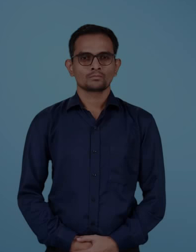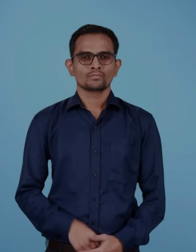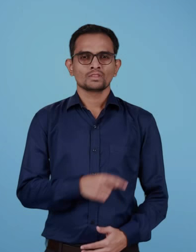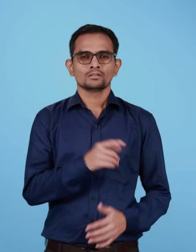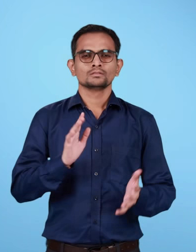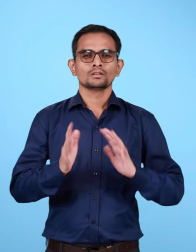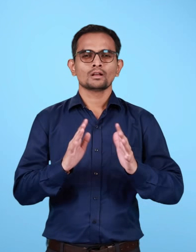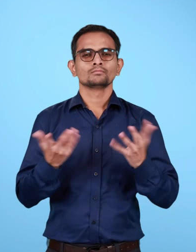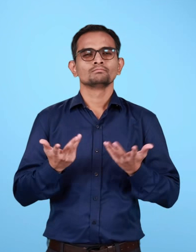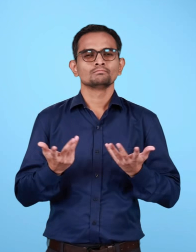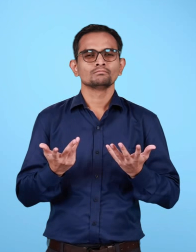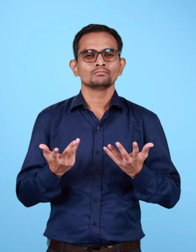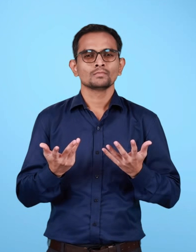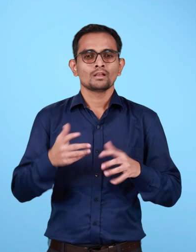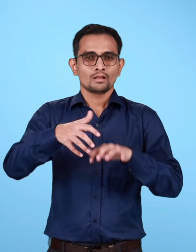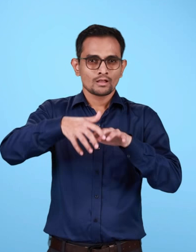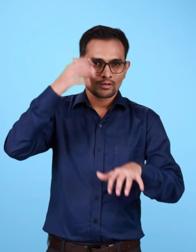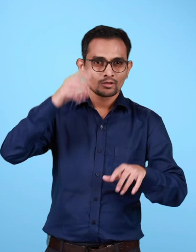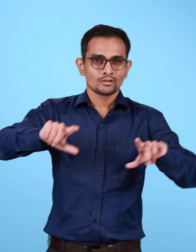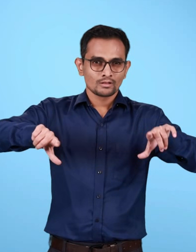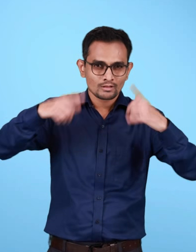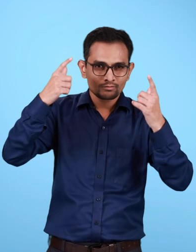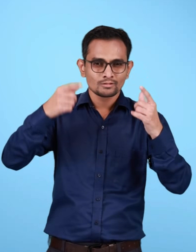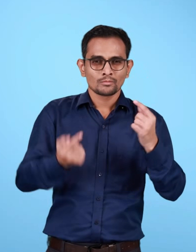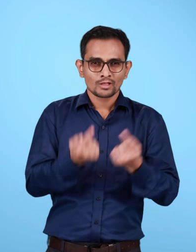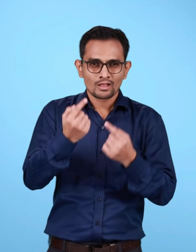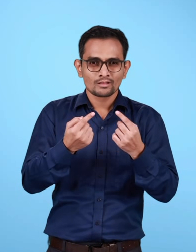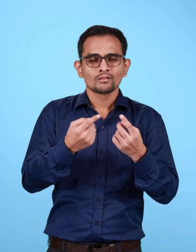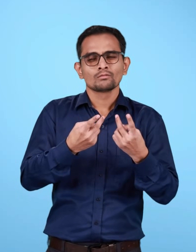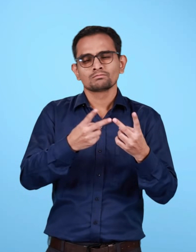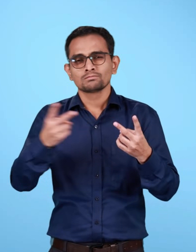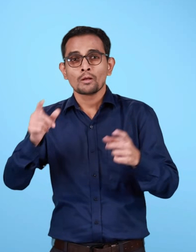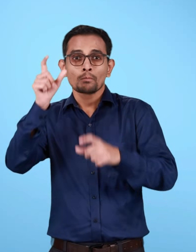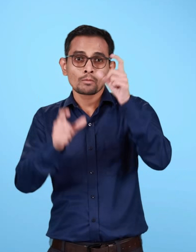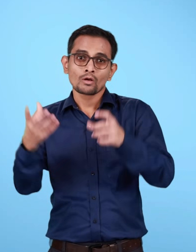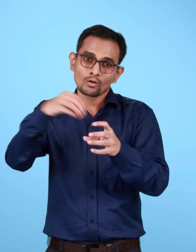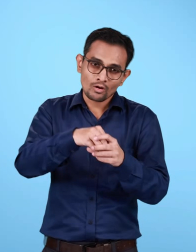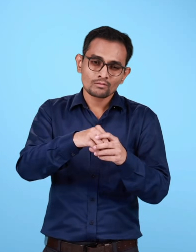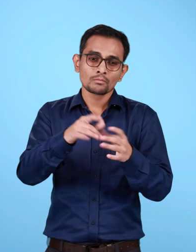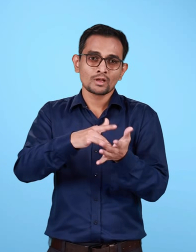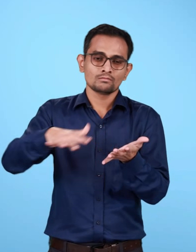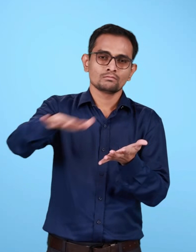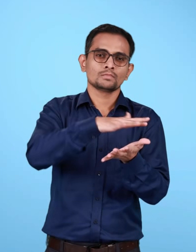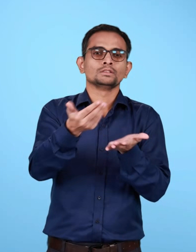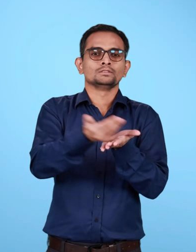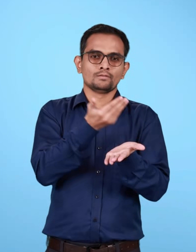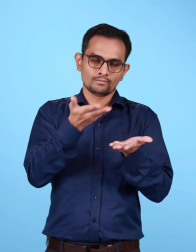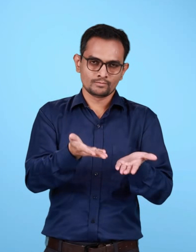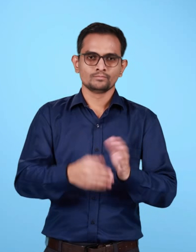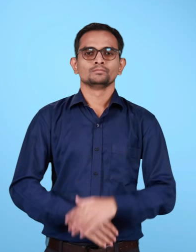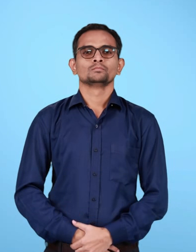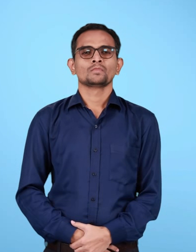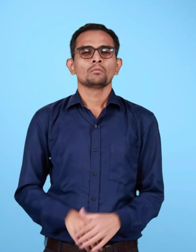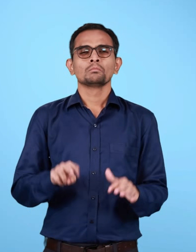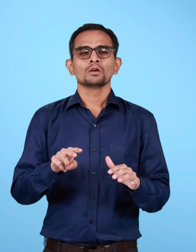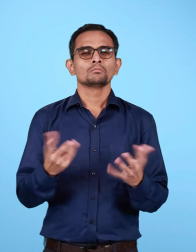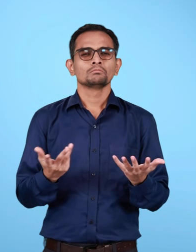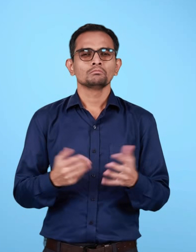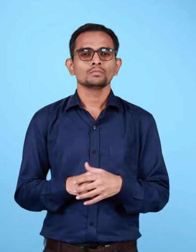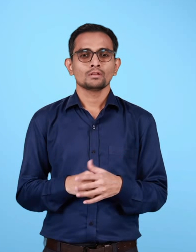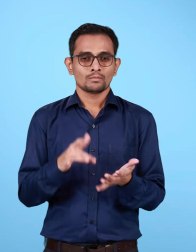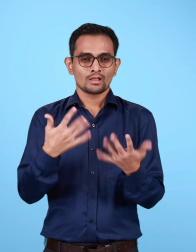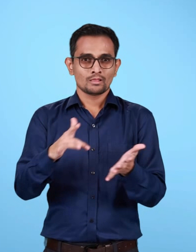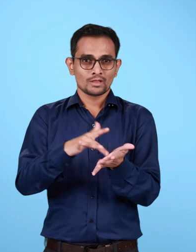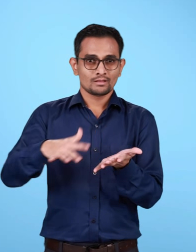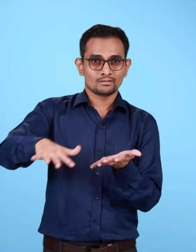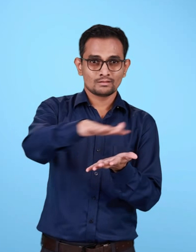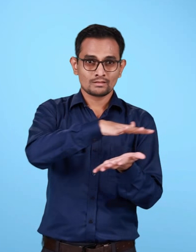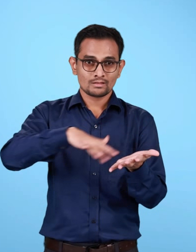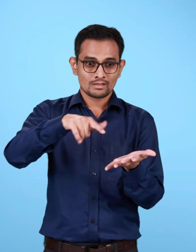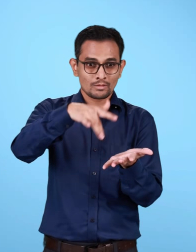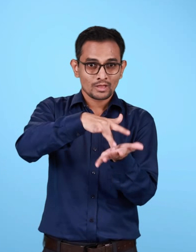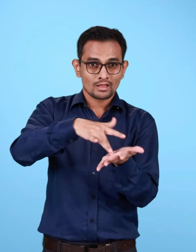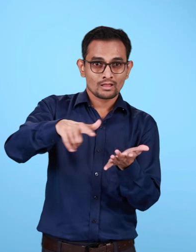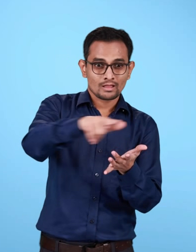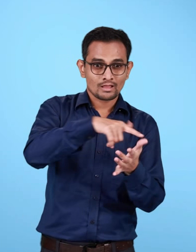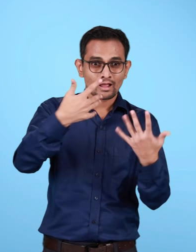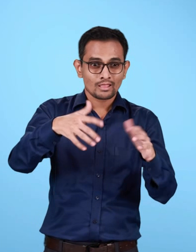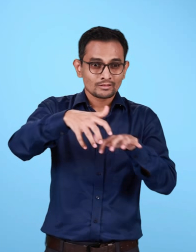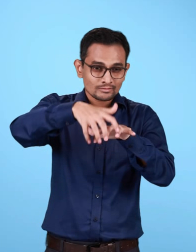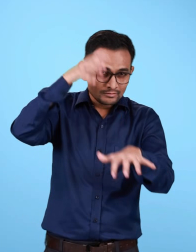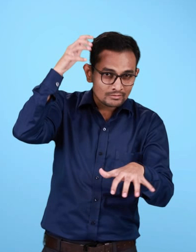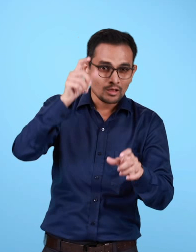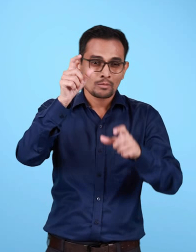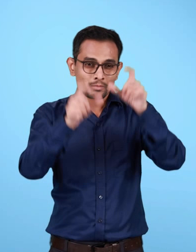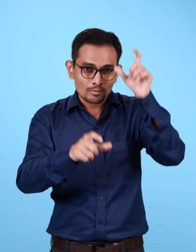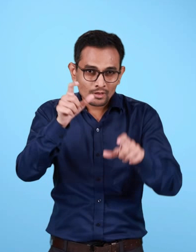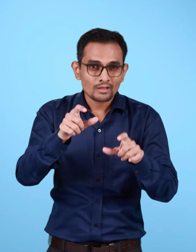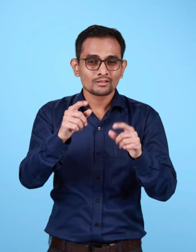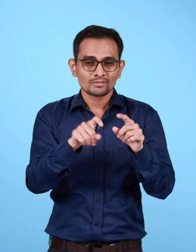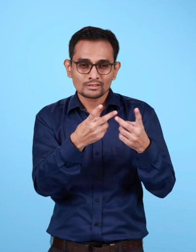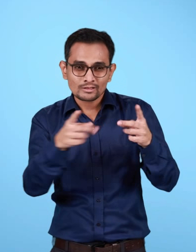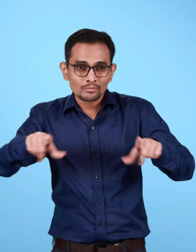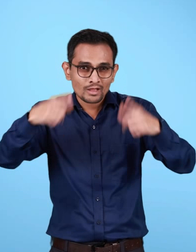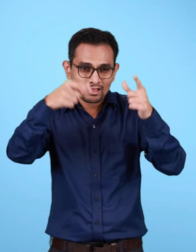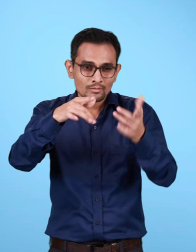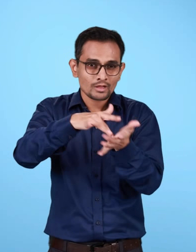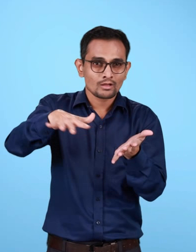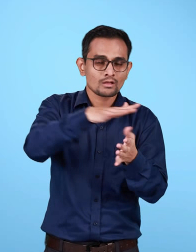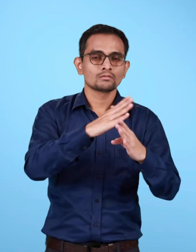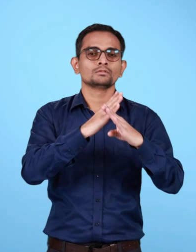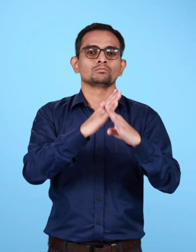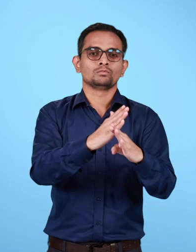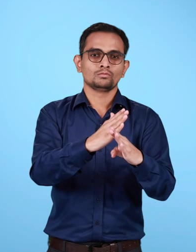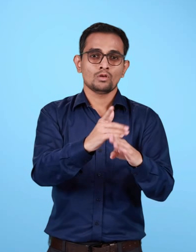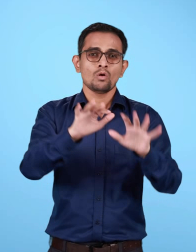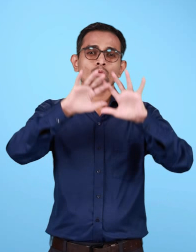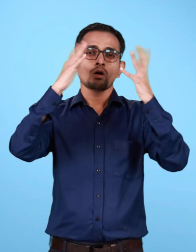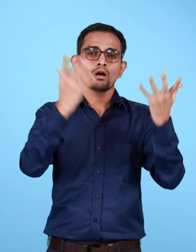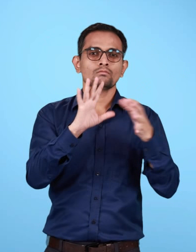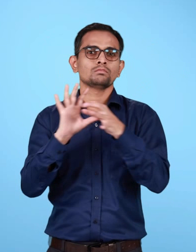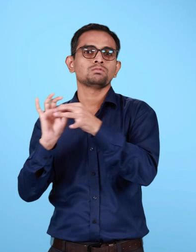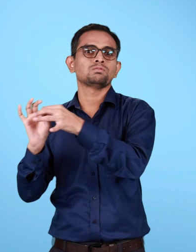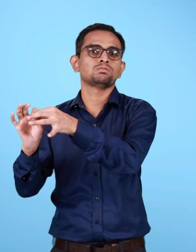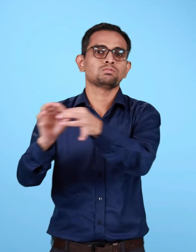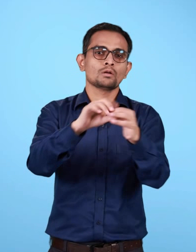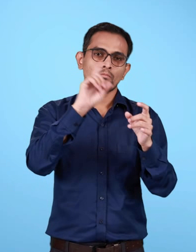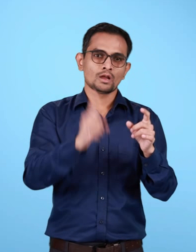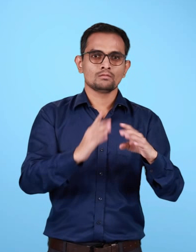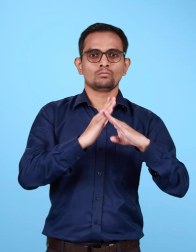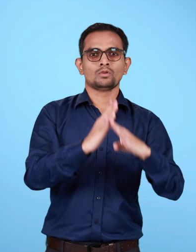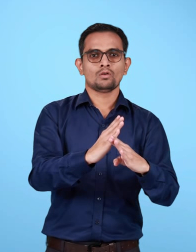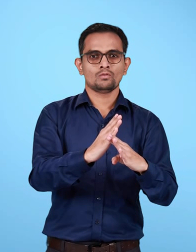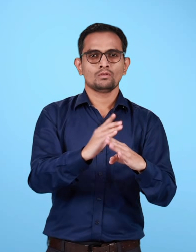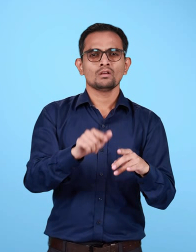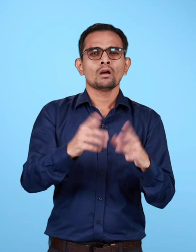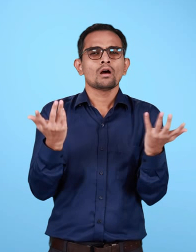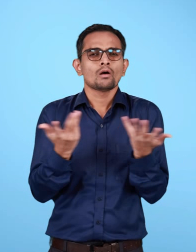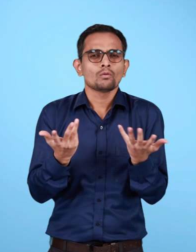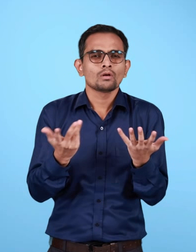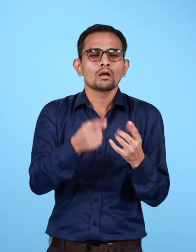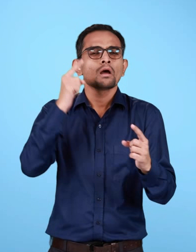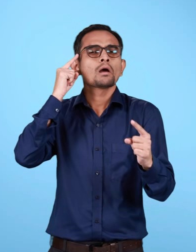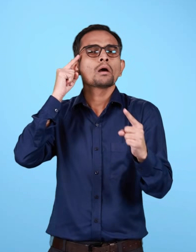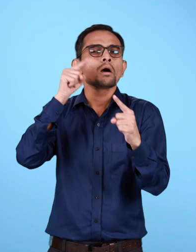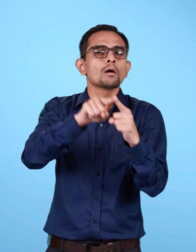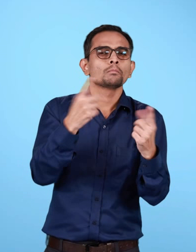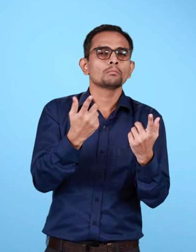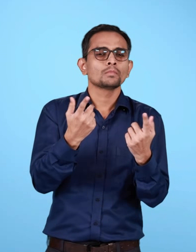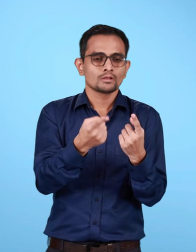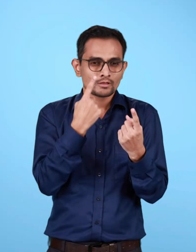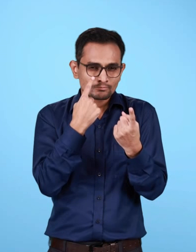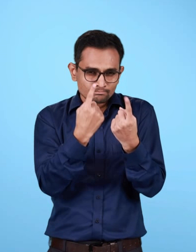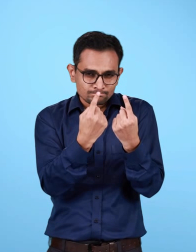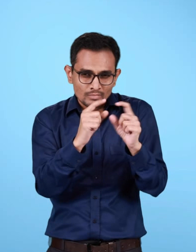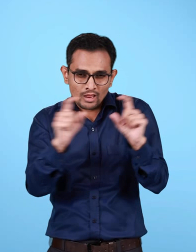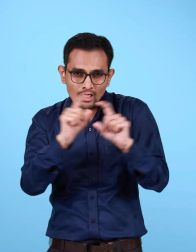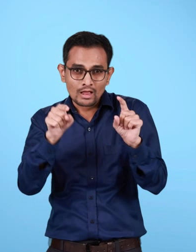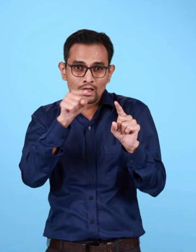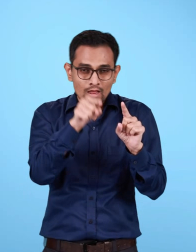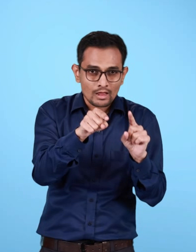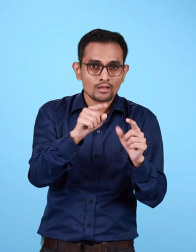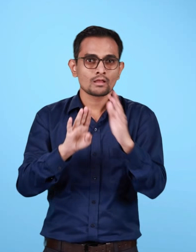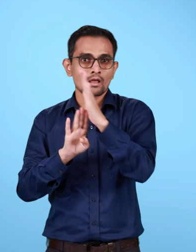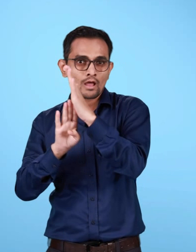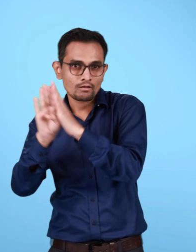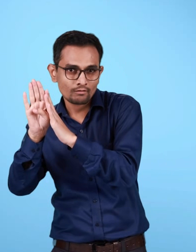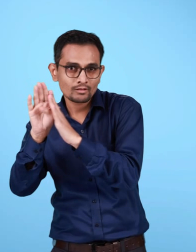Biosphere Reserve This sign refers to a biosphere reserve. Biosphere reserve refers to a series of protected areas linked through a global network, intended to demonstrate the relationship between